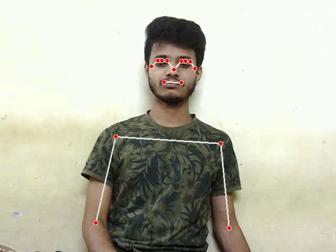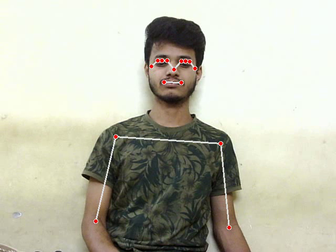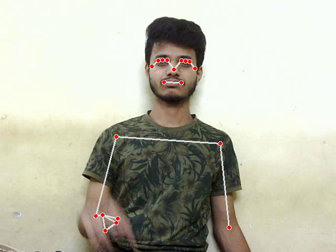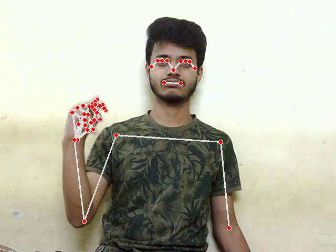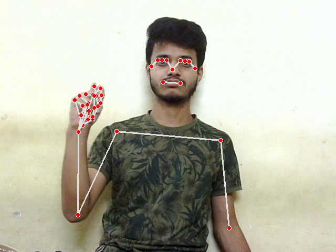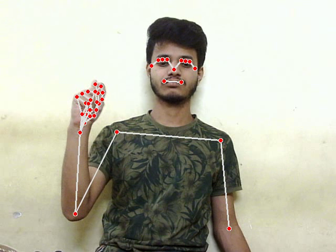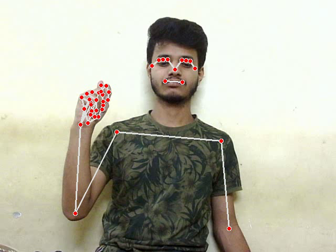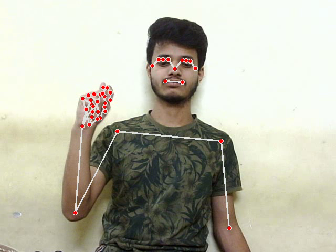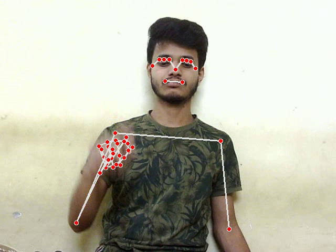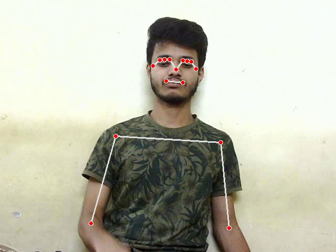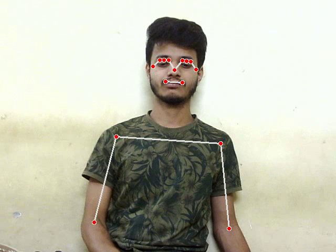bathroom